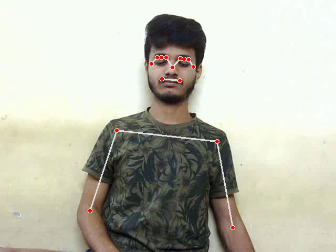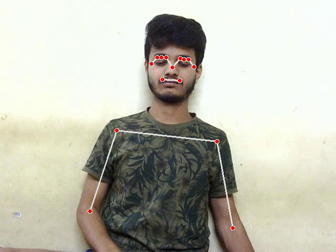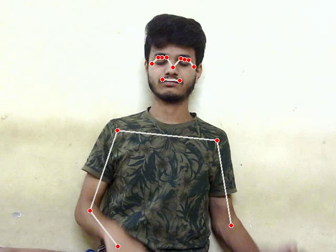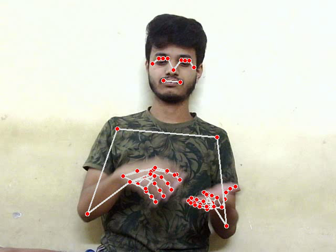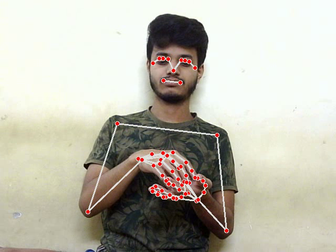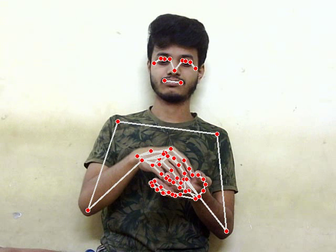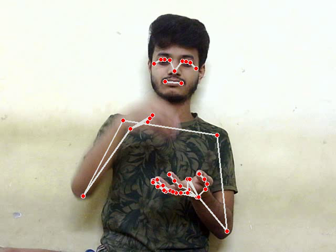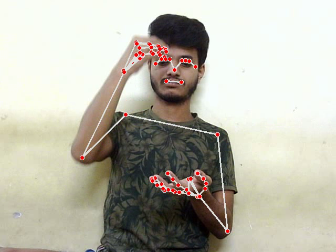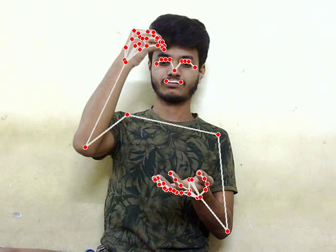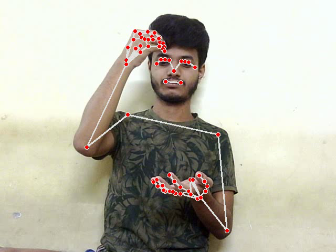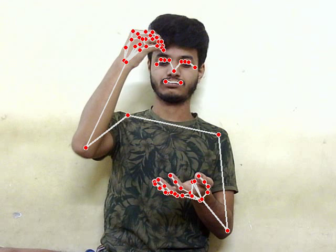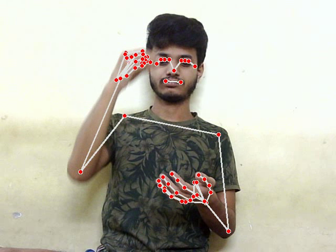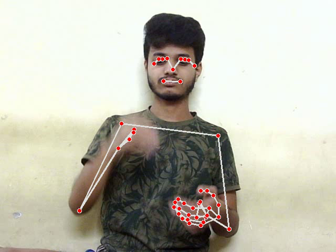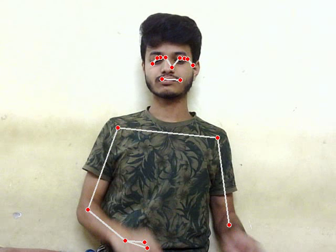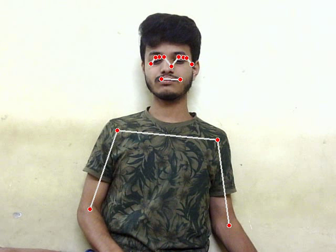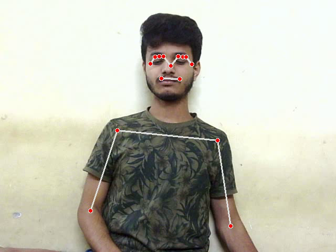learn